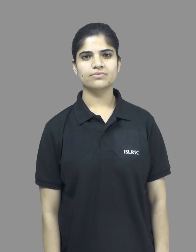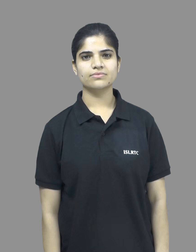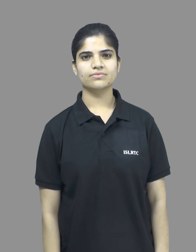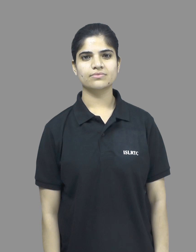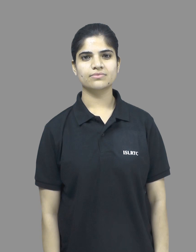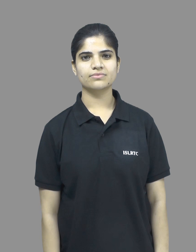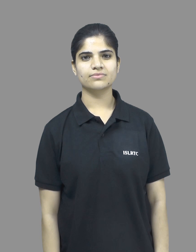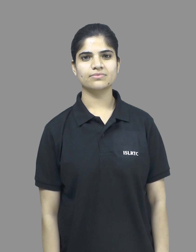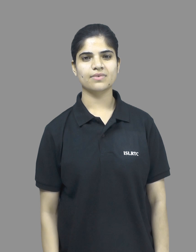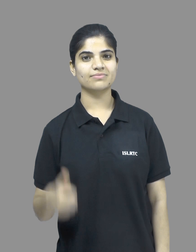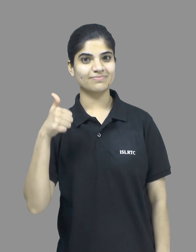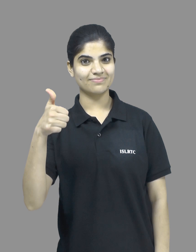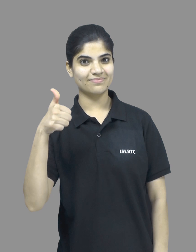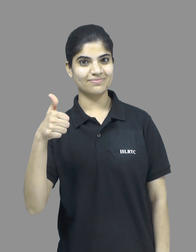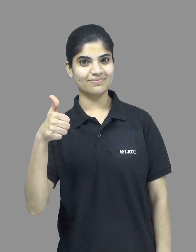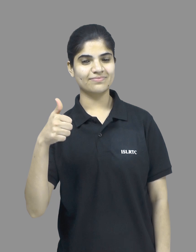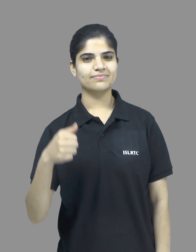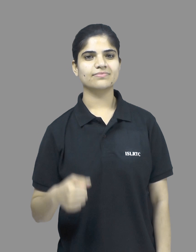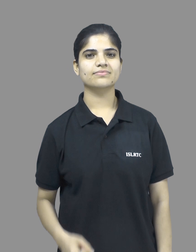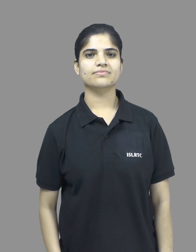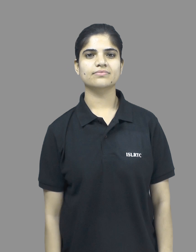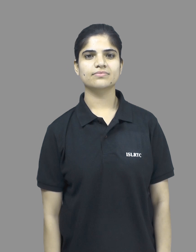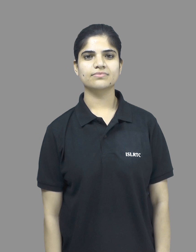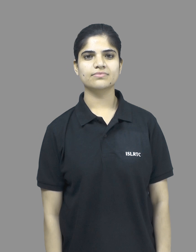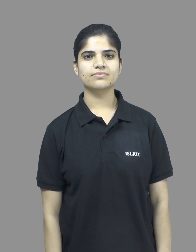Nice